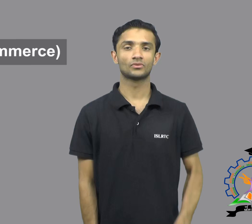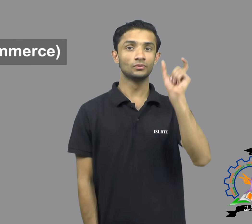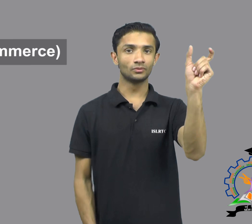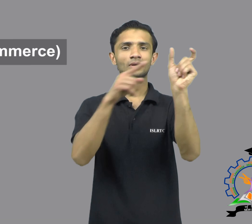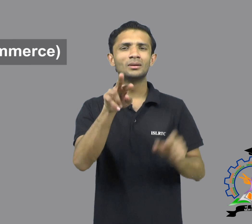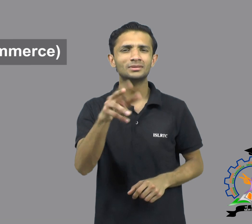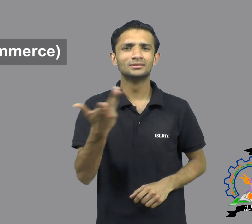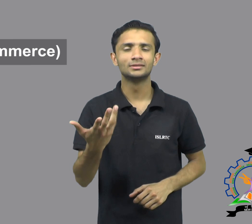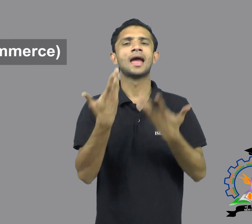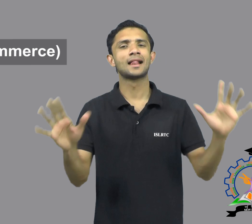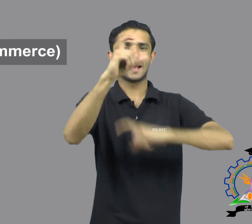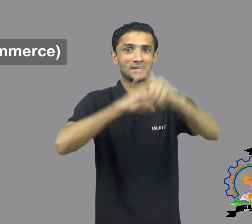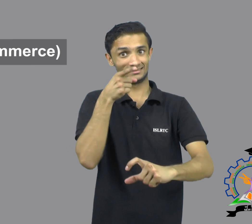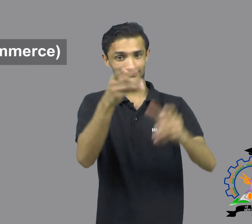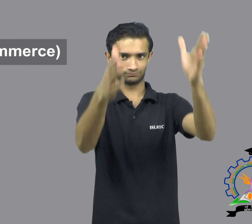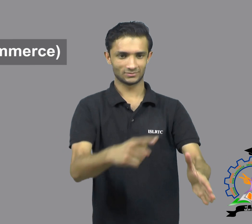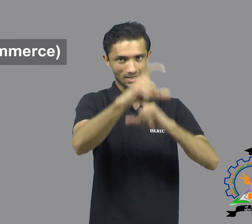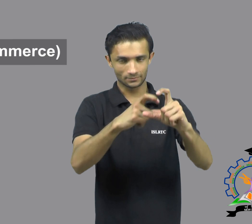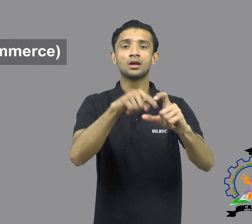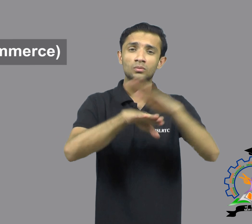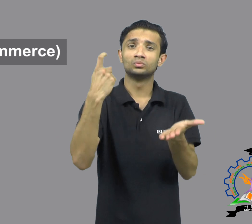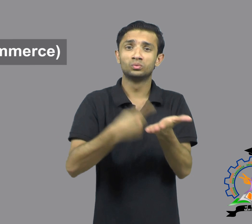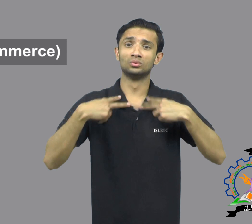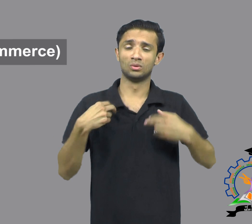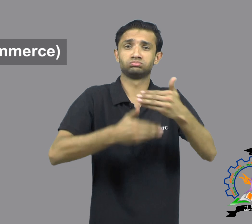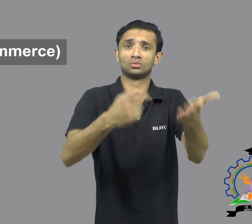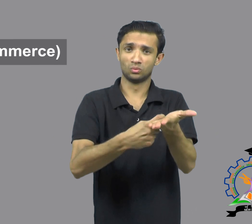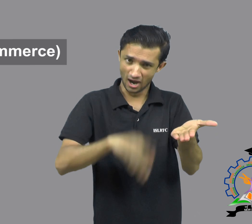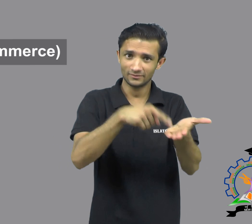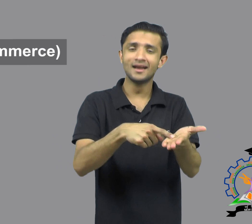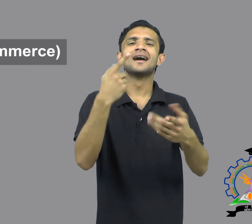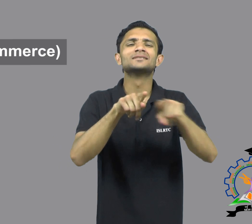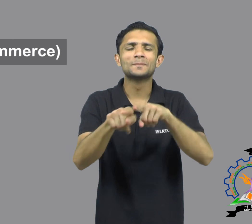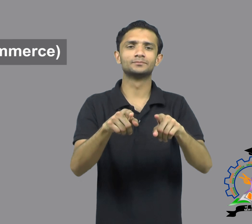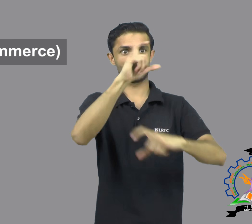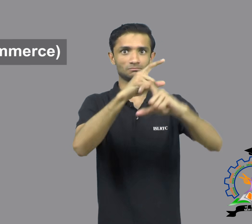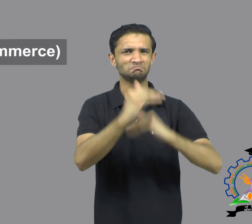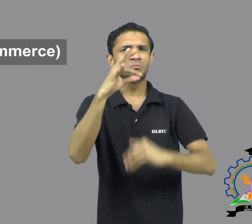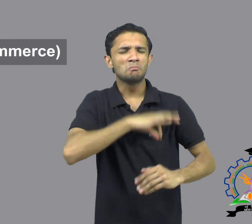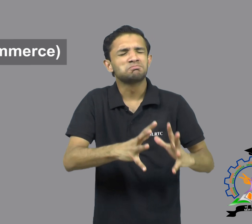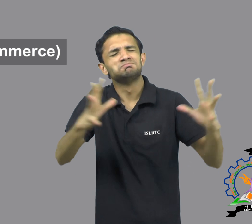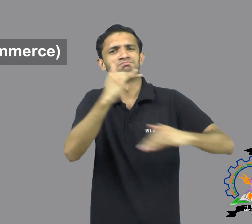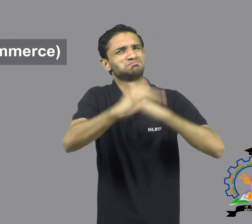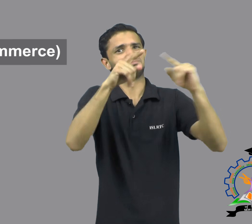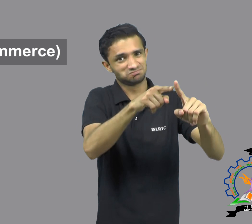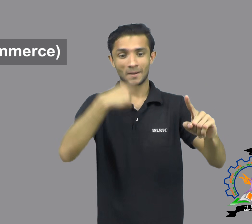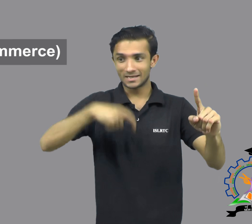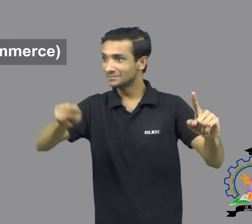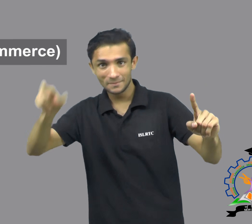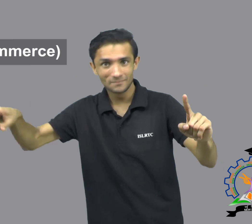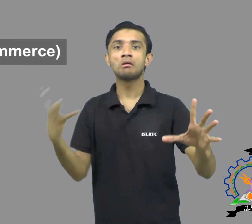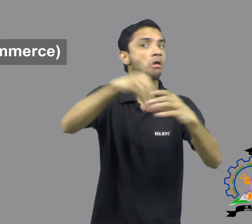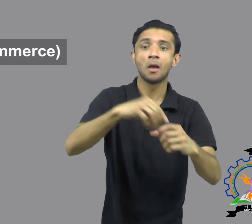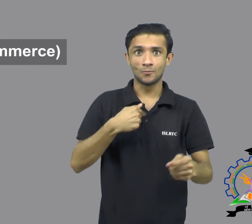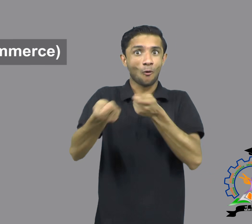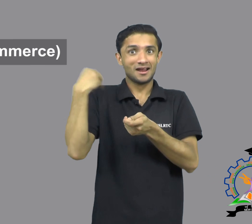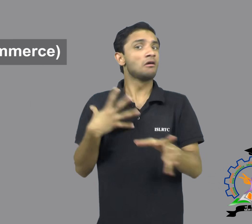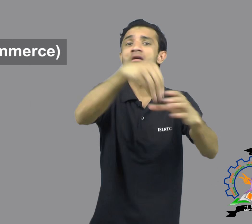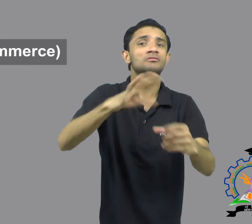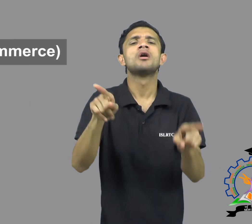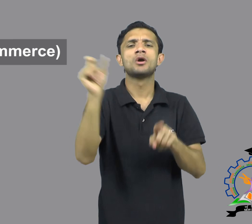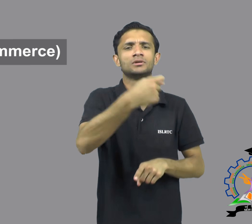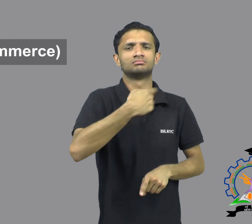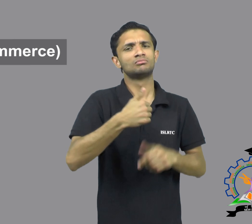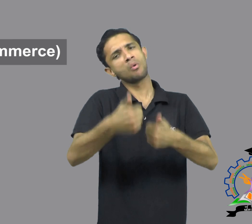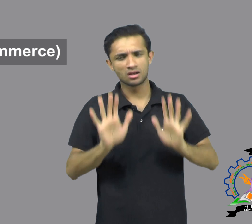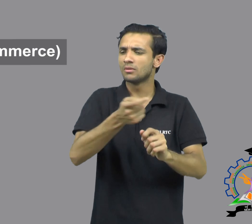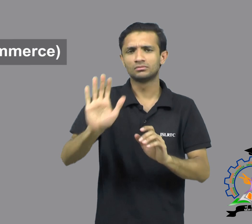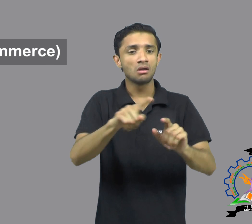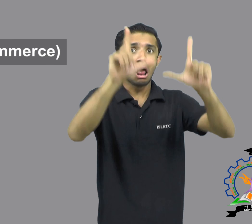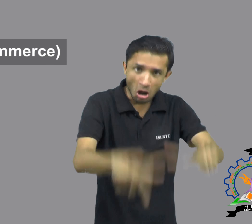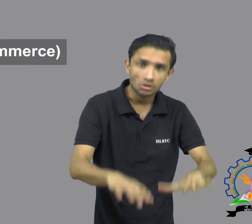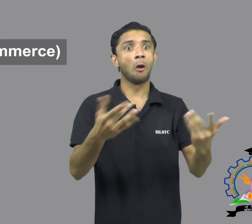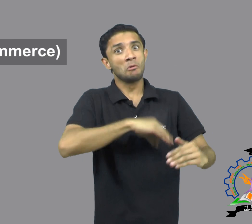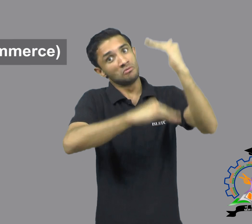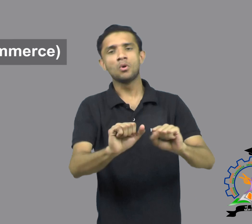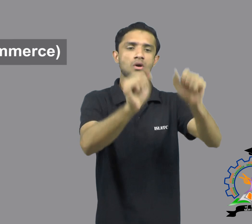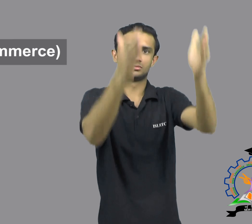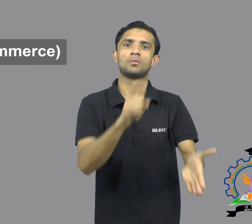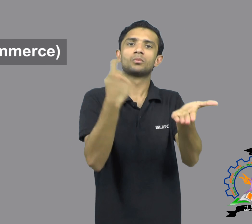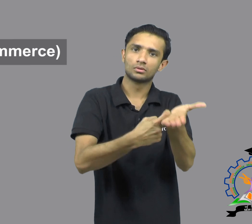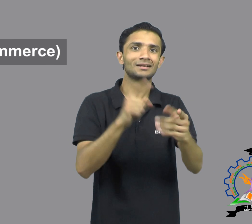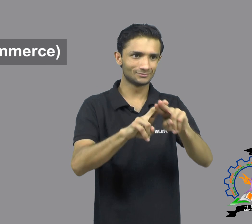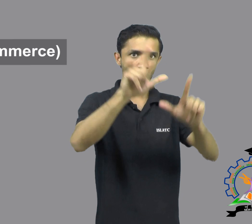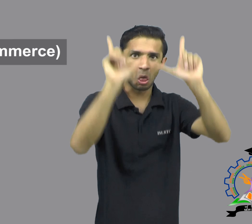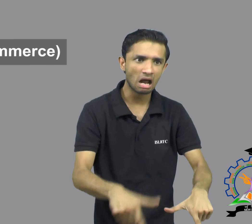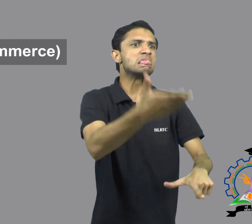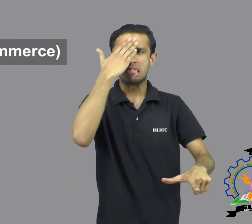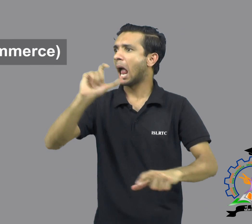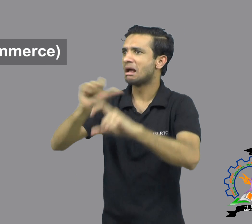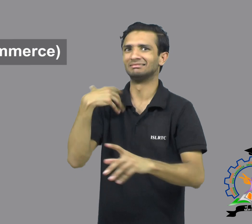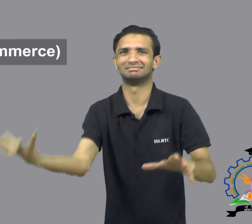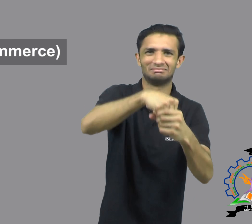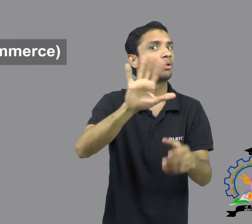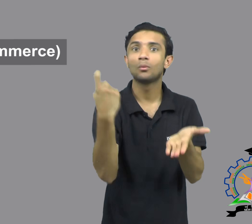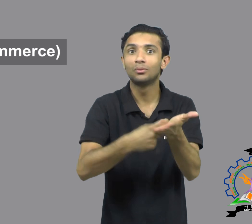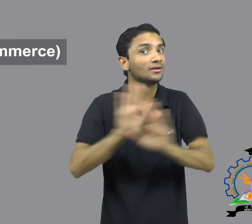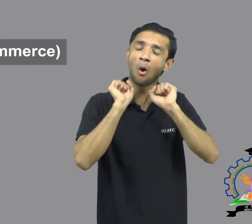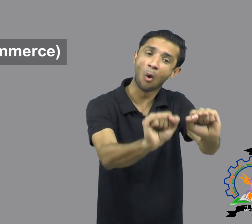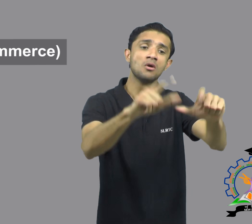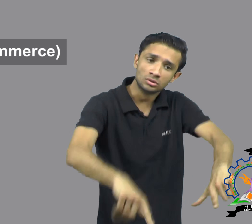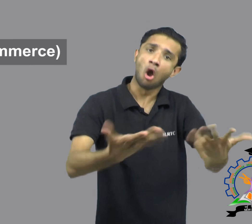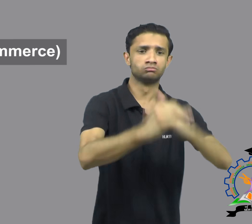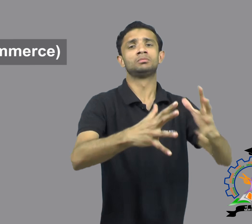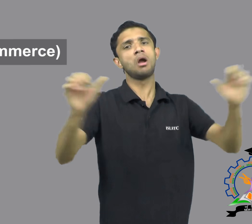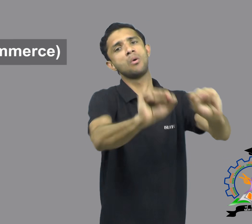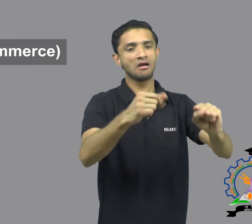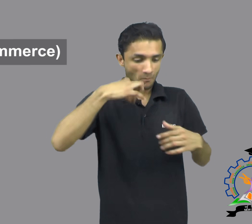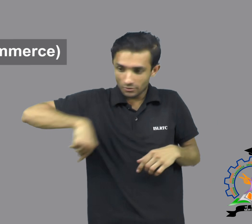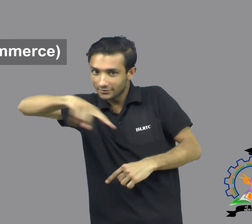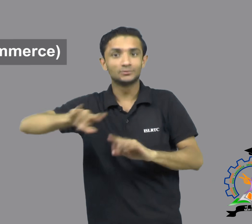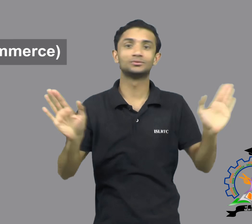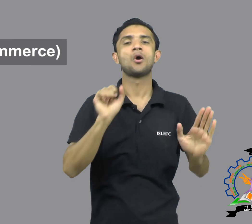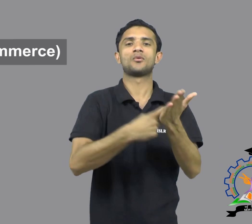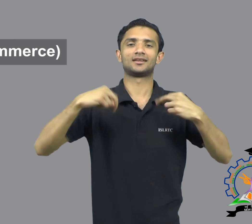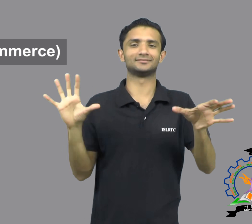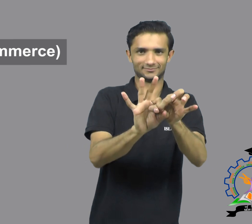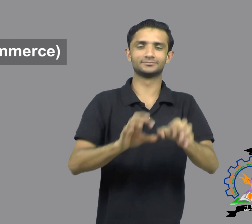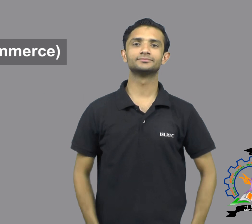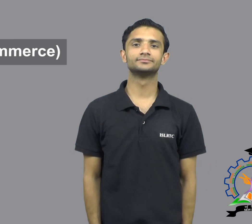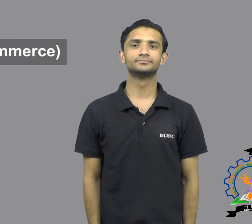Incorporation (Commerce)